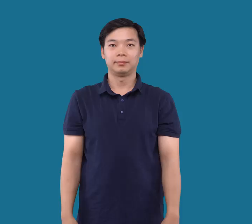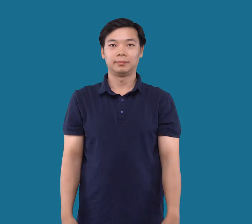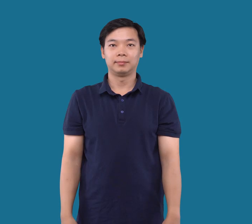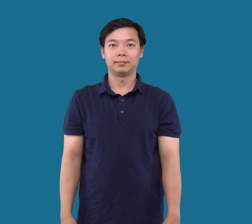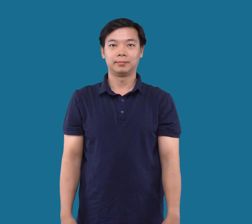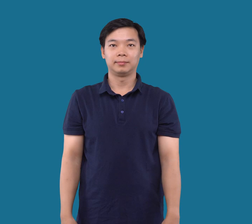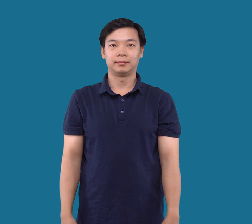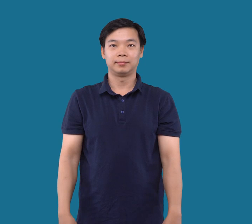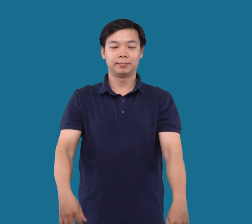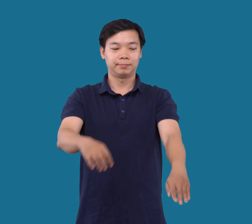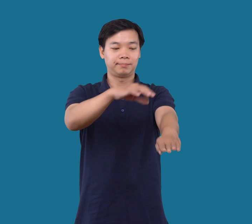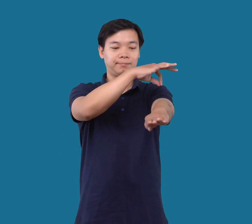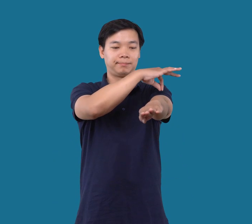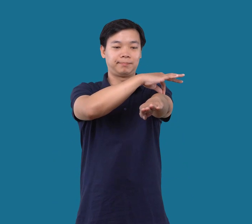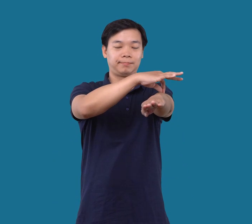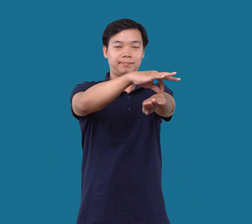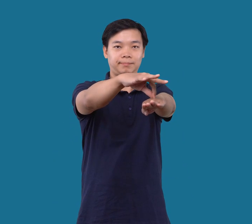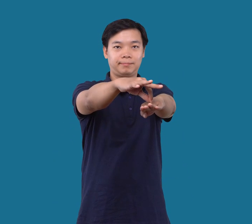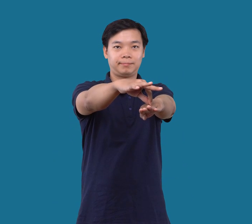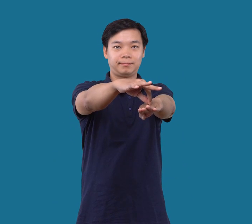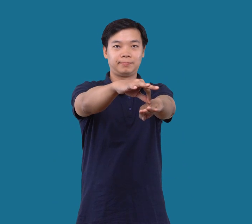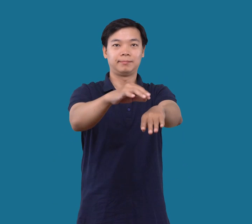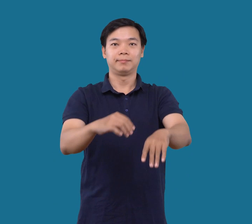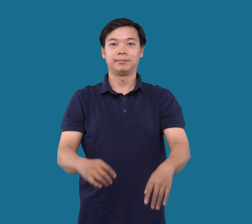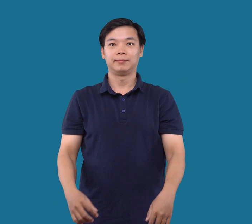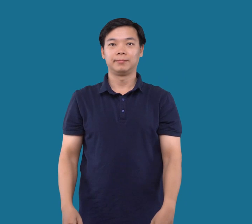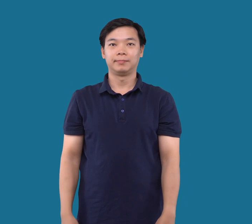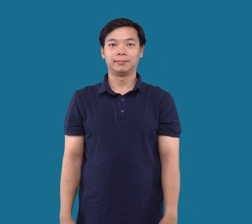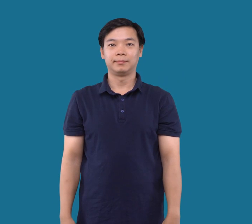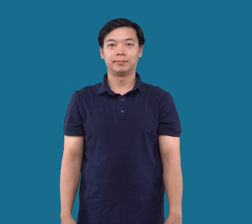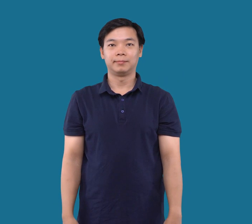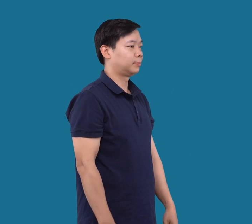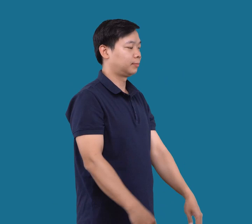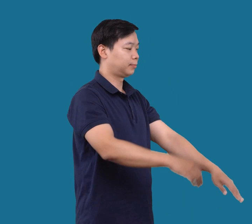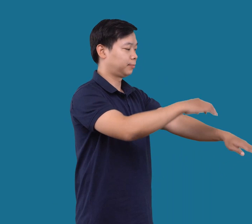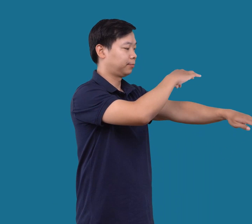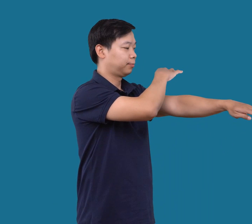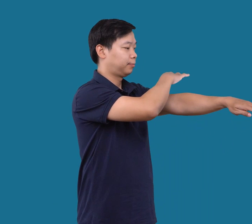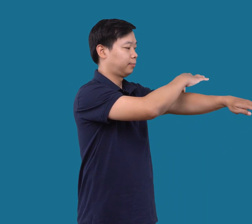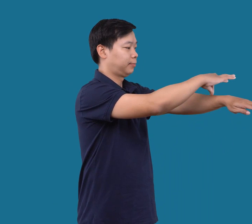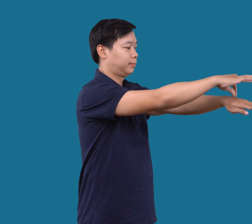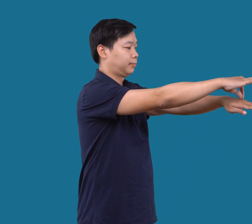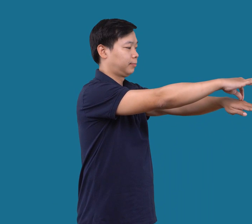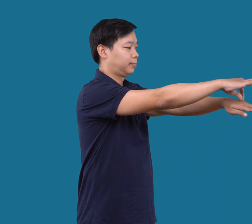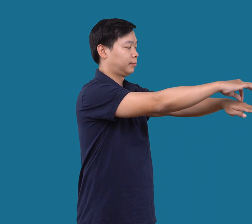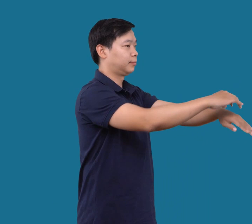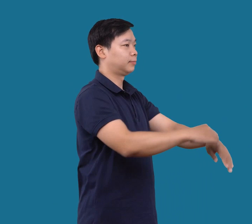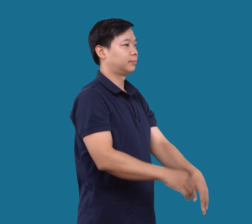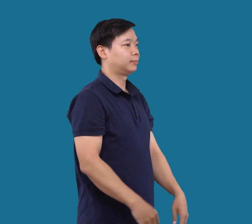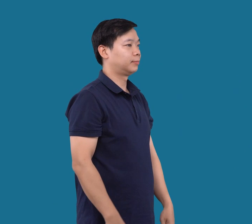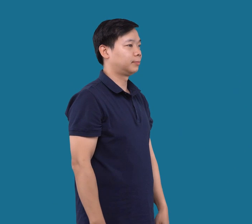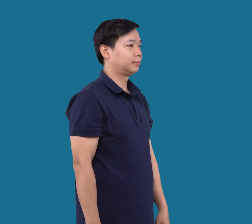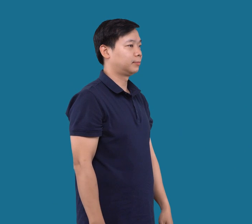cây số